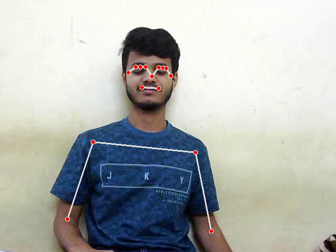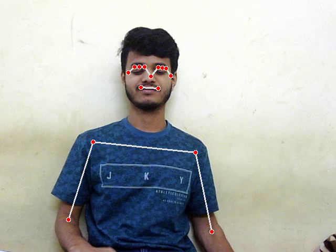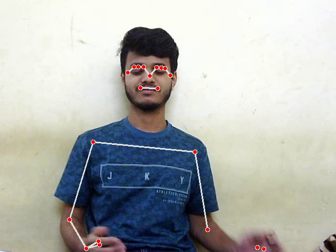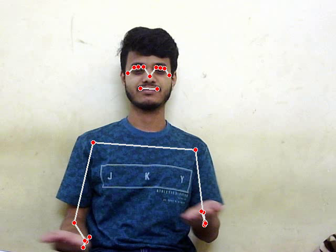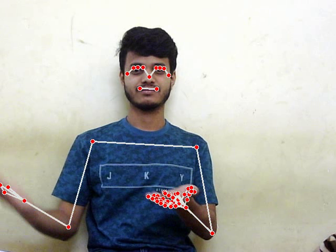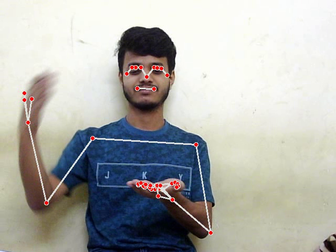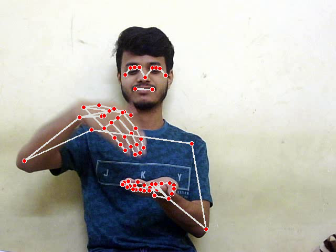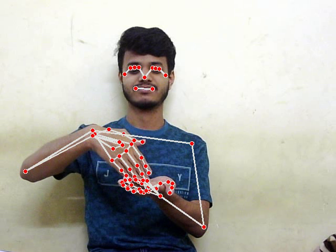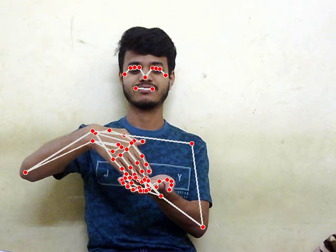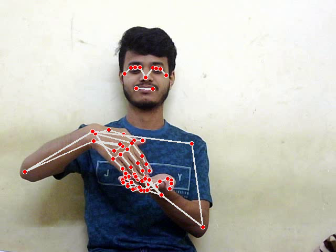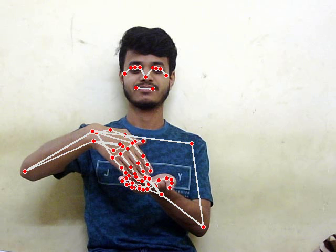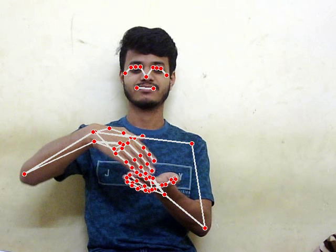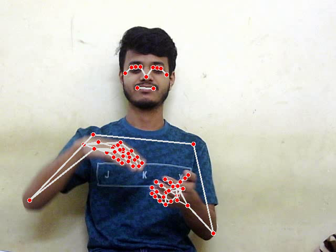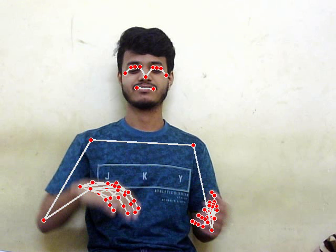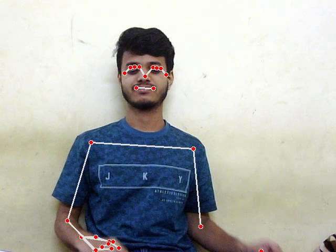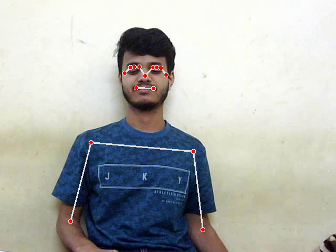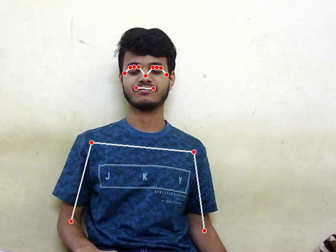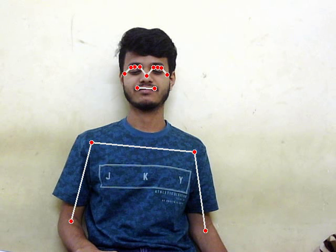again